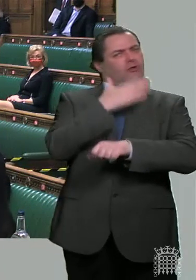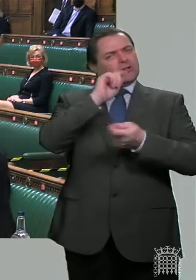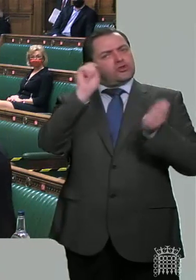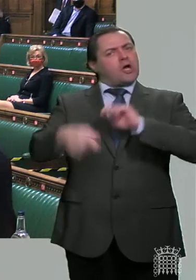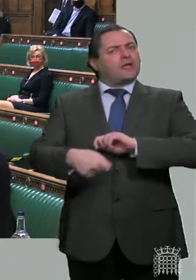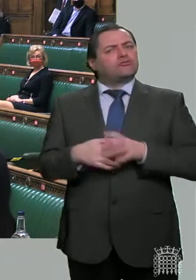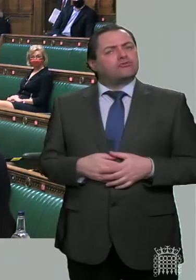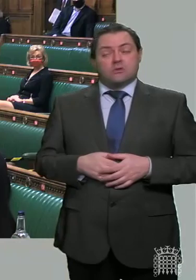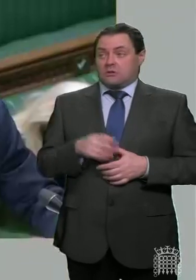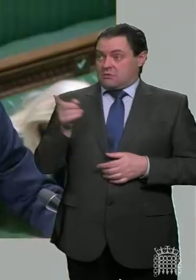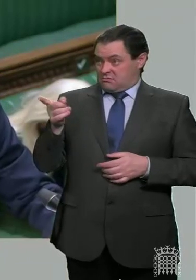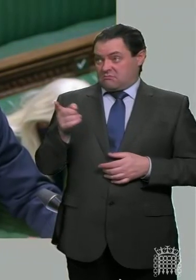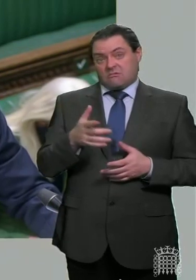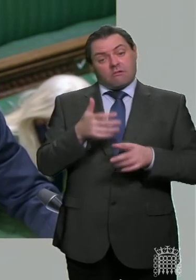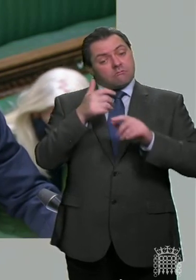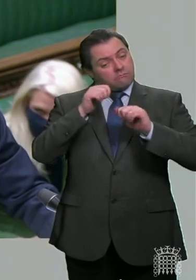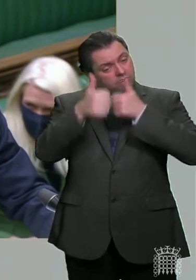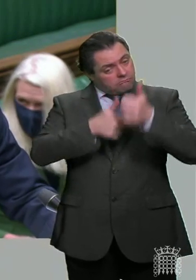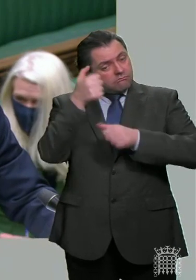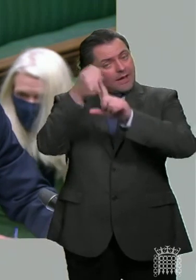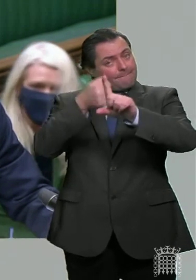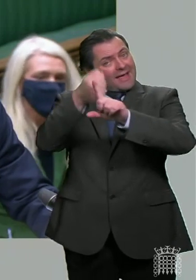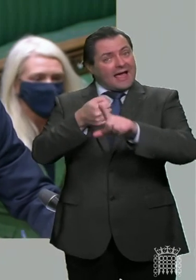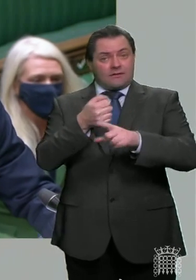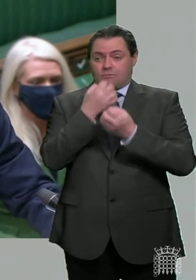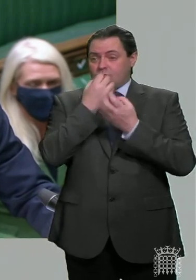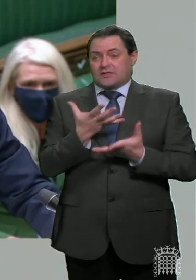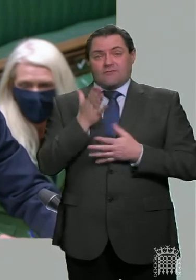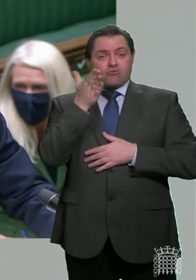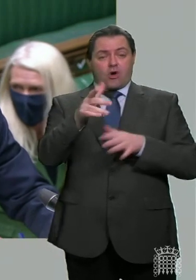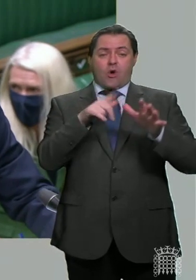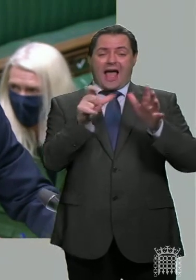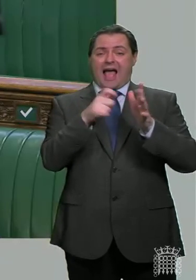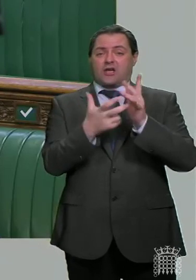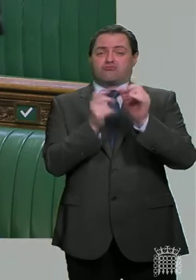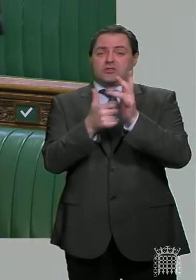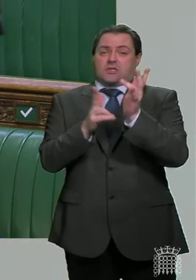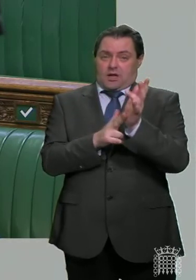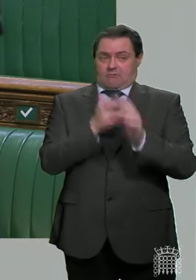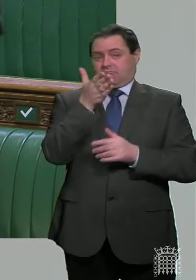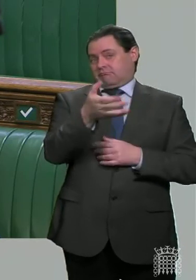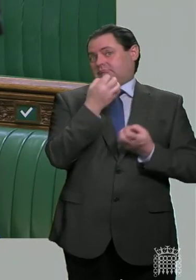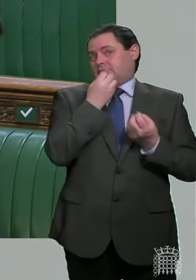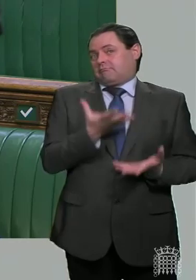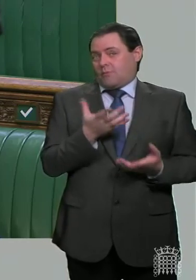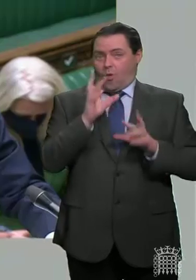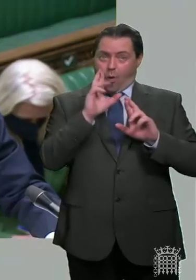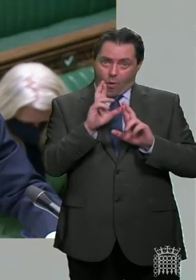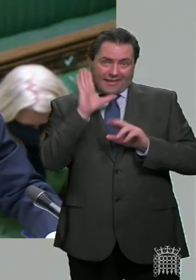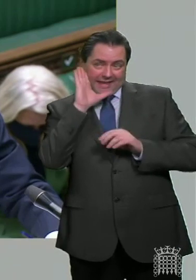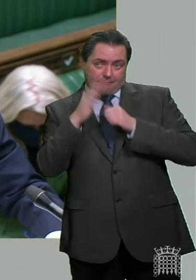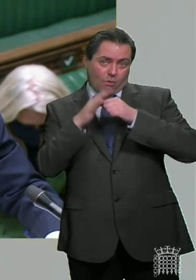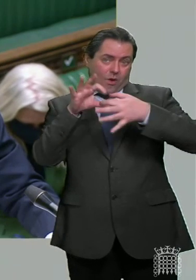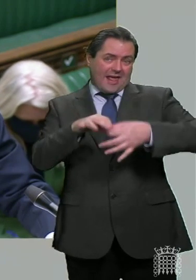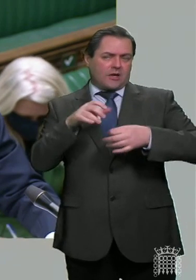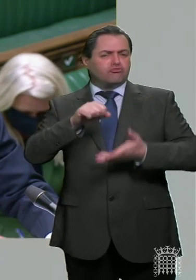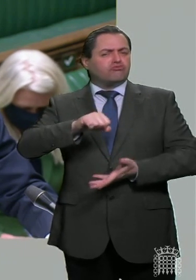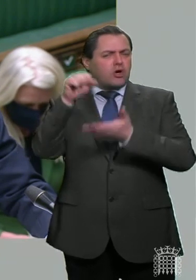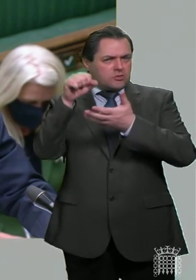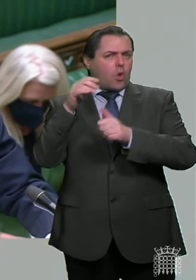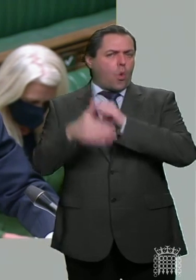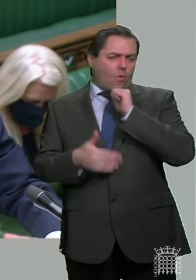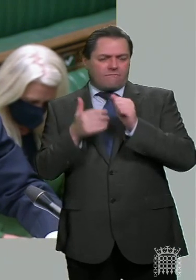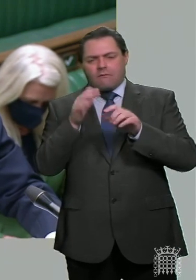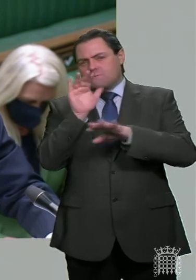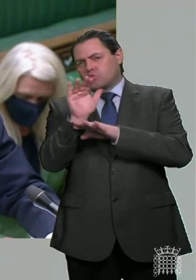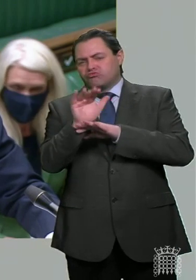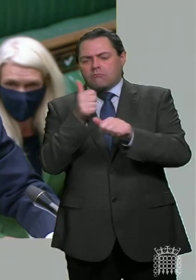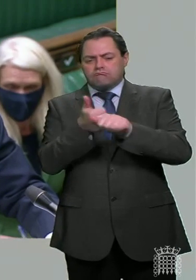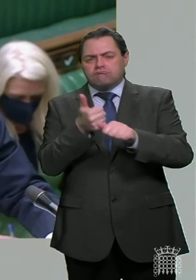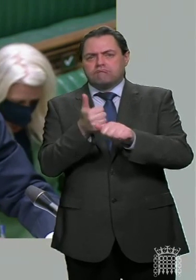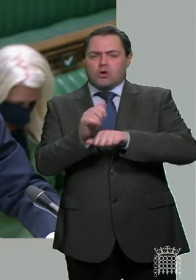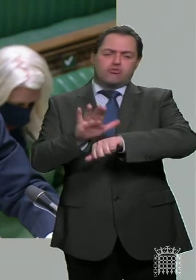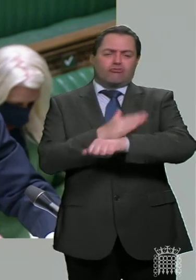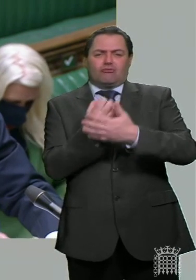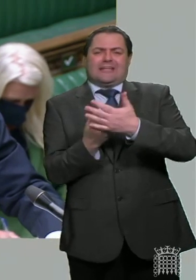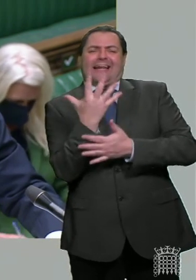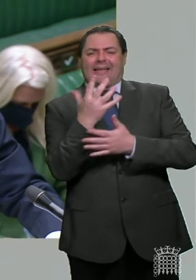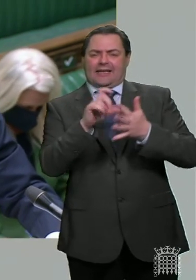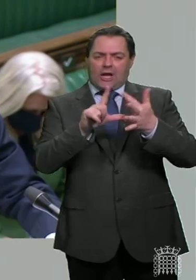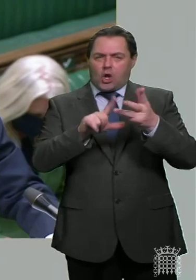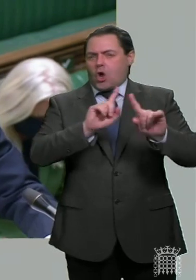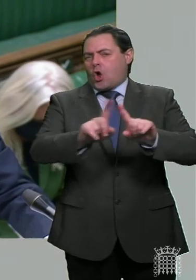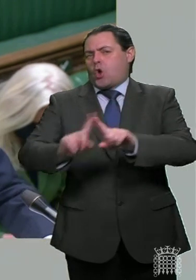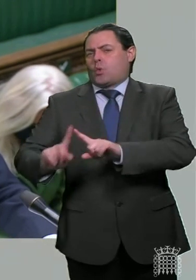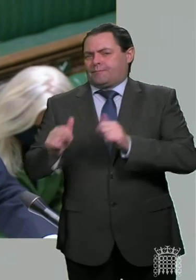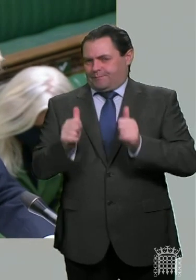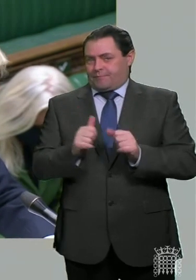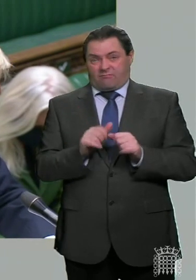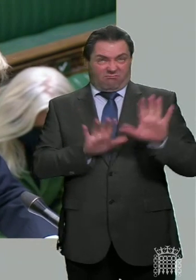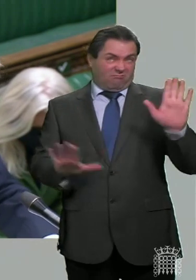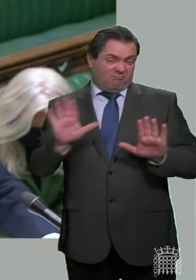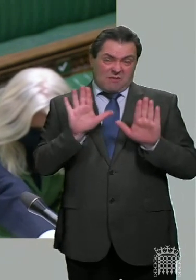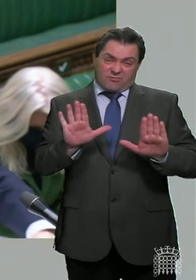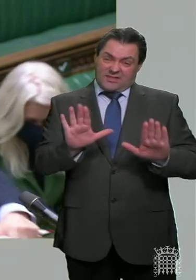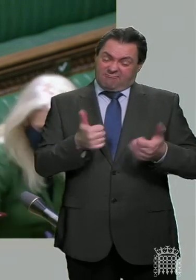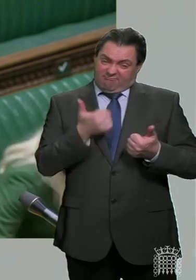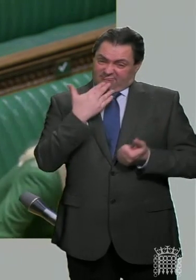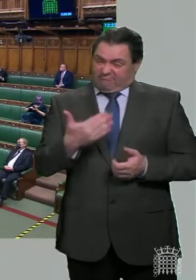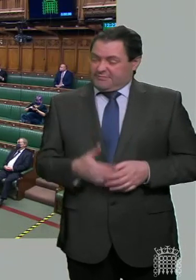I congratulate my honourable Friend on her campaign. It was great to be in Accrington and I hope that she will be hearing even more shortly from my right honourable Friend the Chancellor about what we can do to support the towns fund and other measures to help Accrington and places across the whole country.